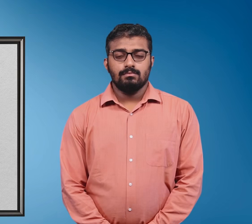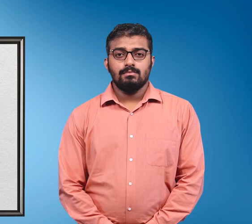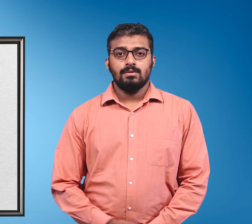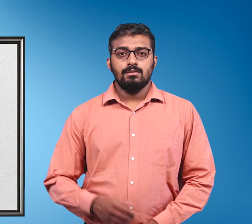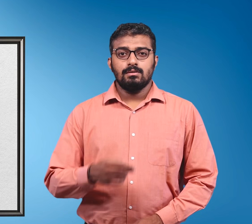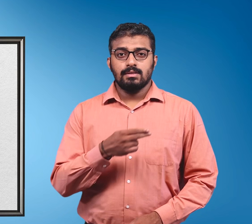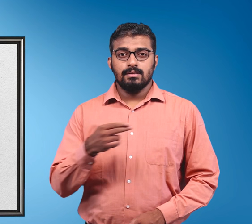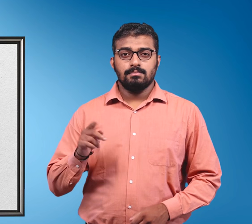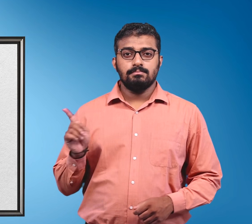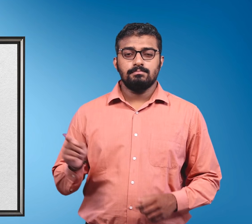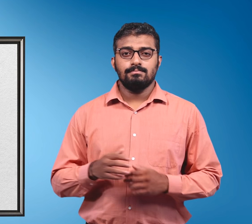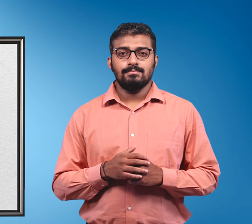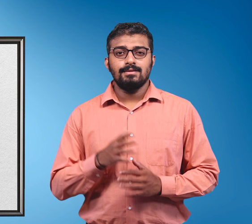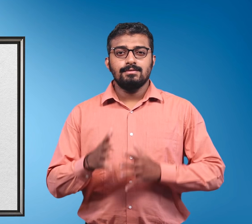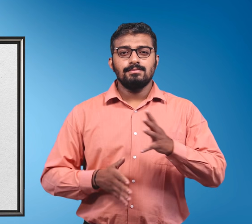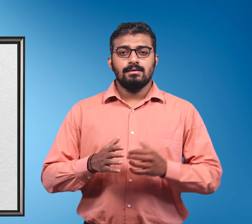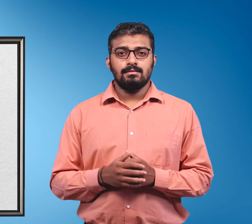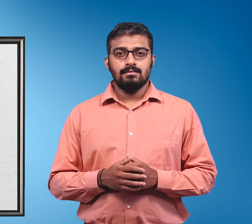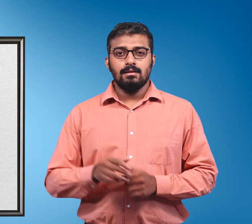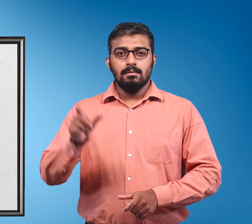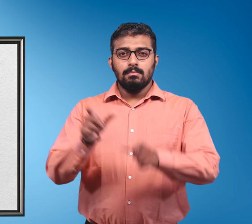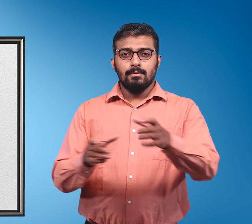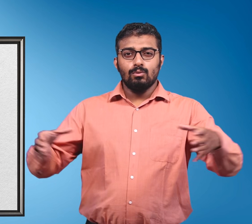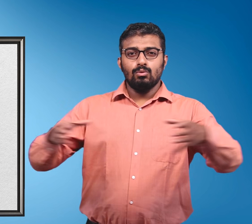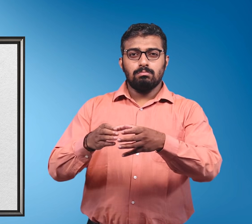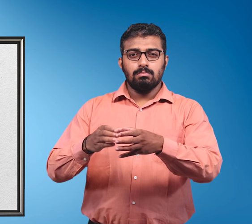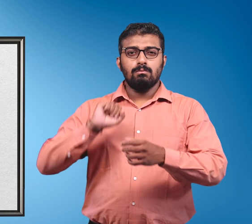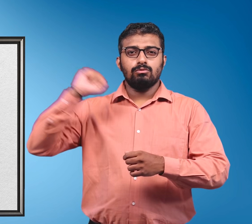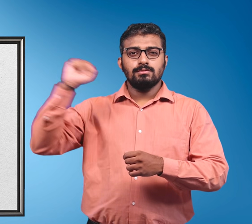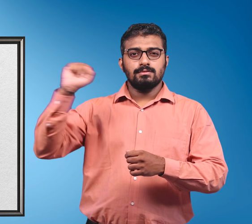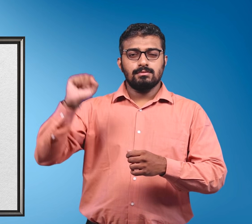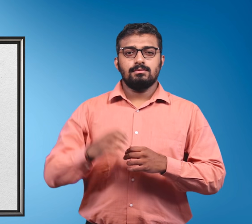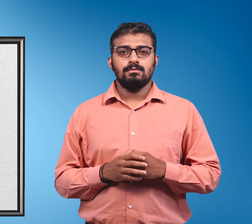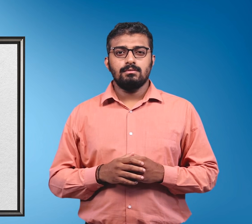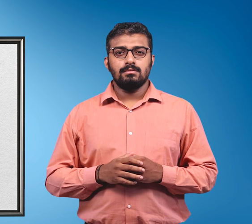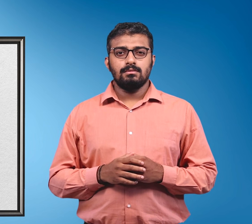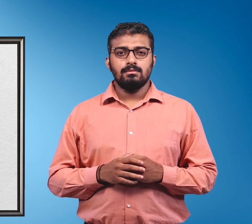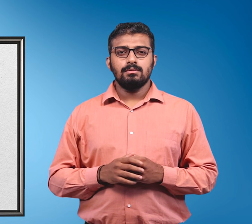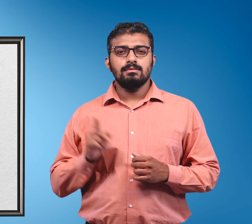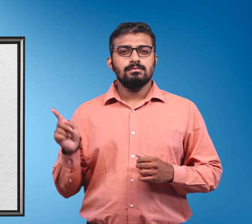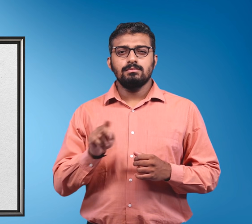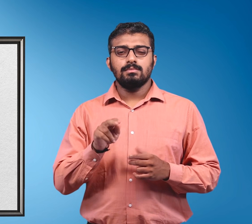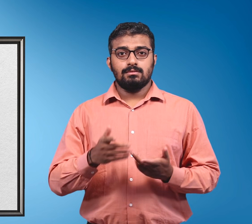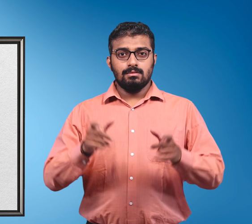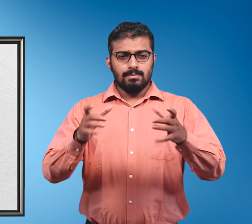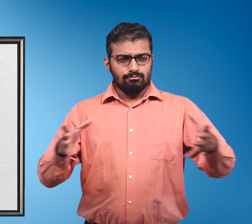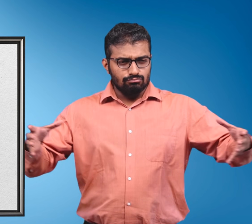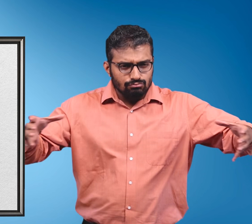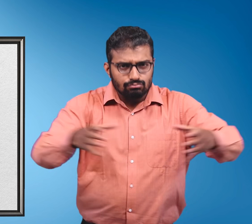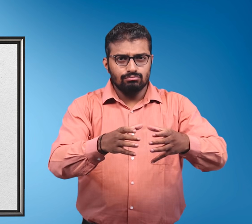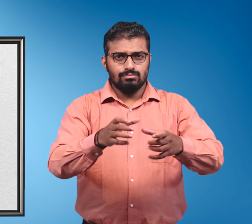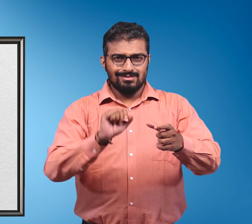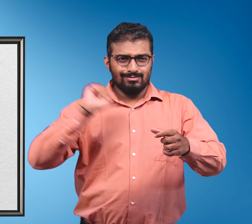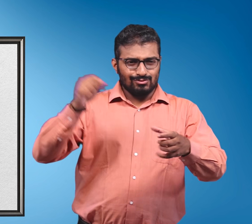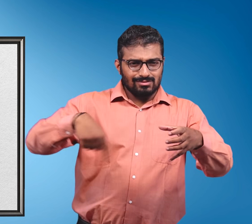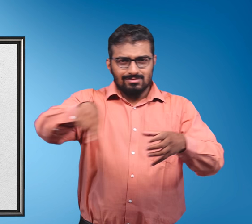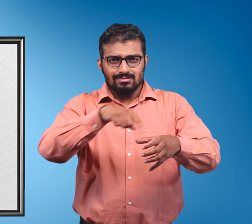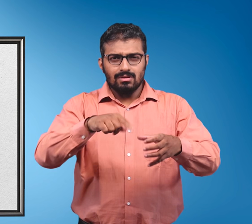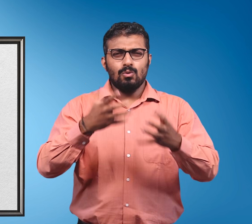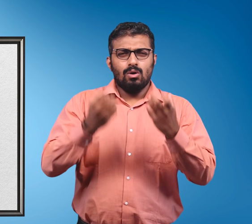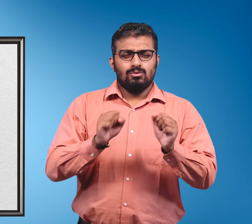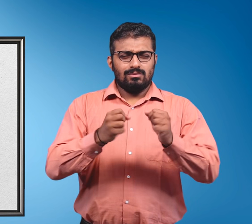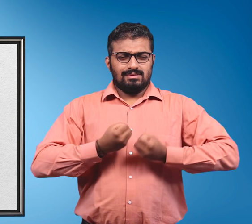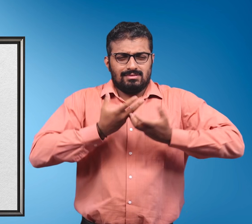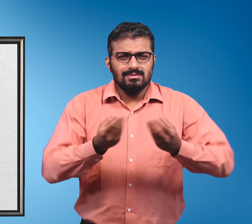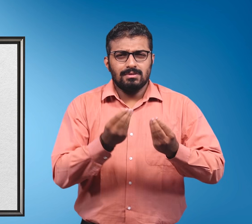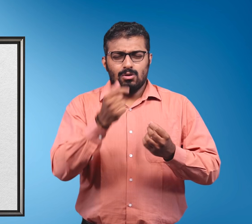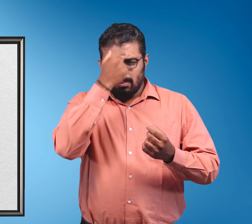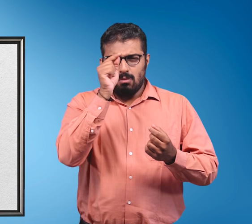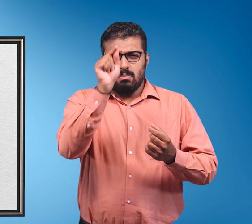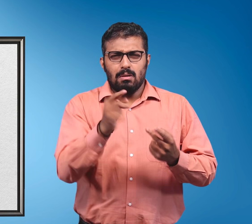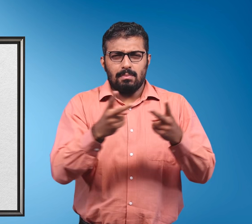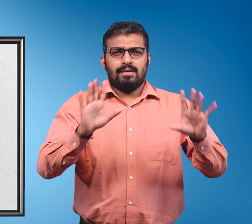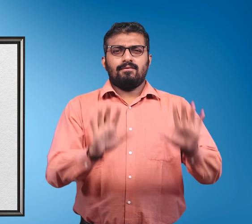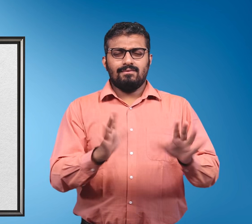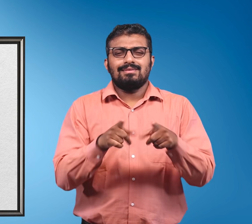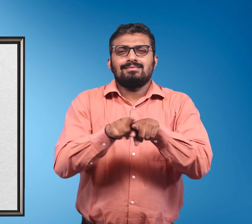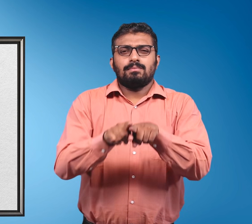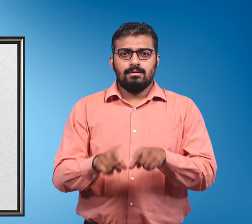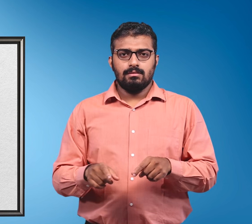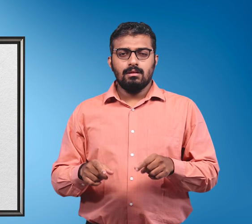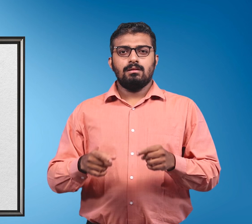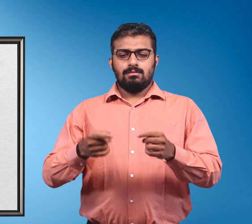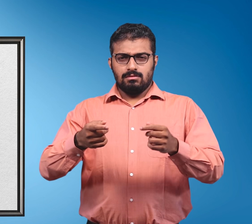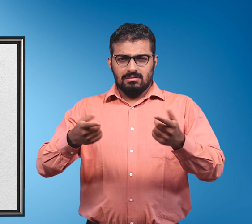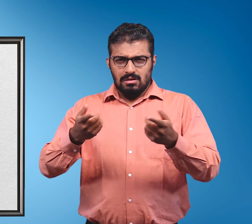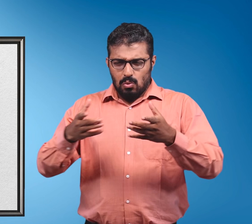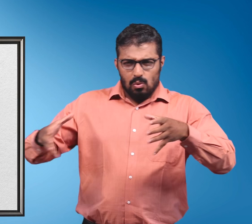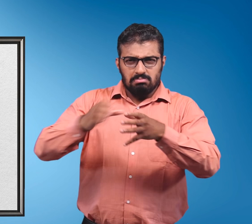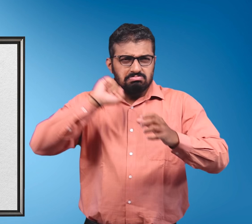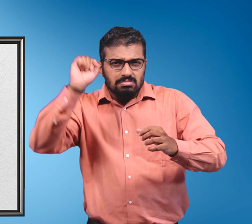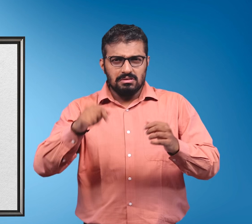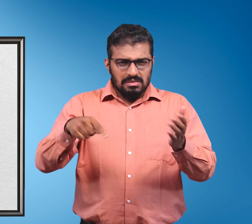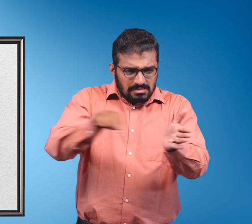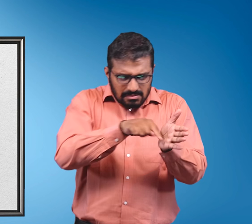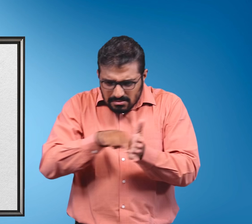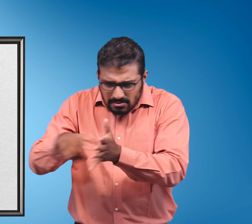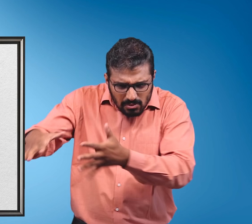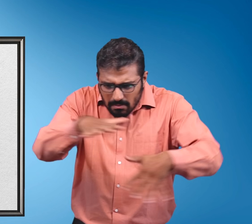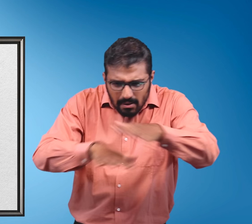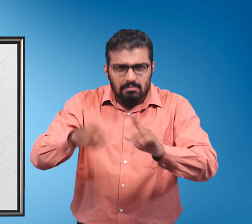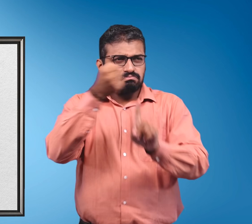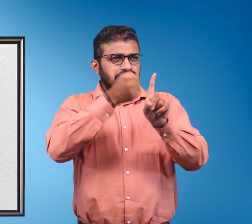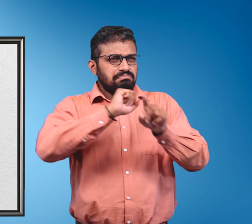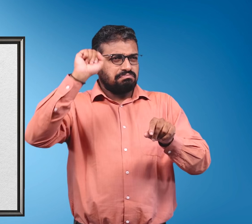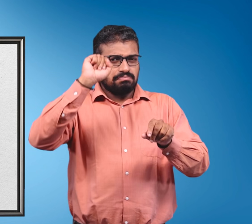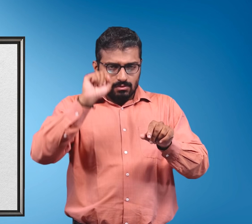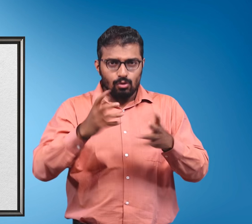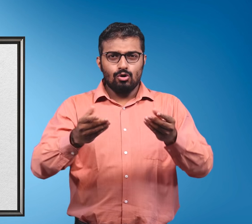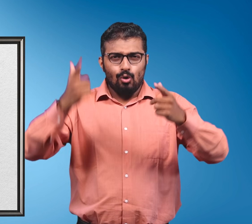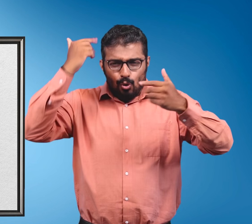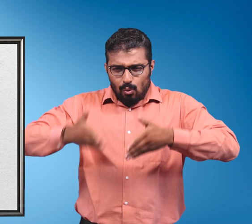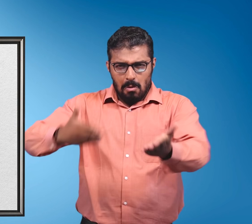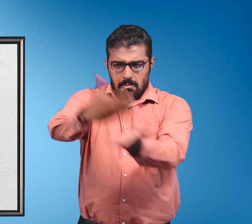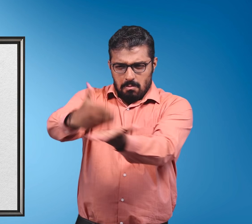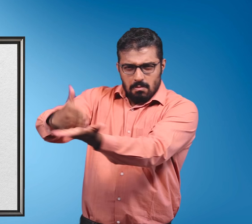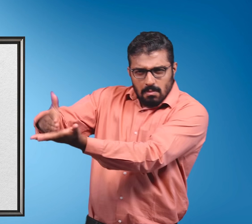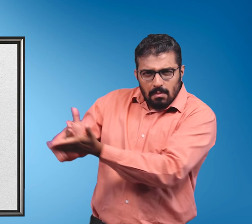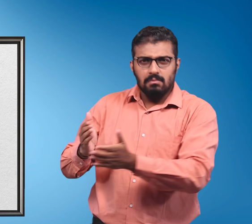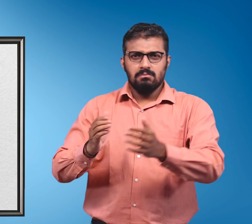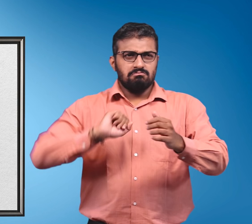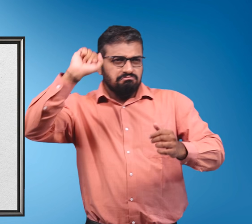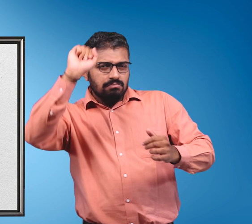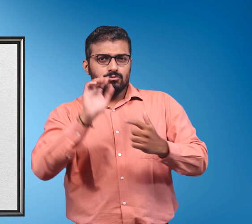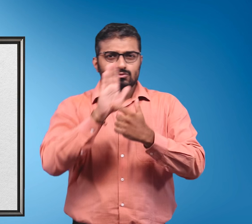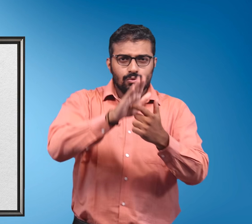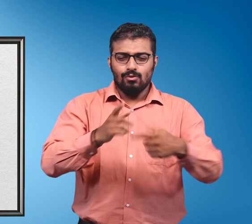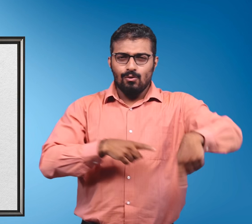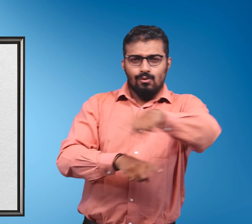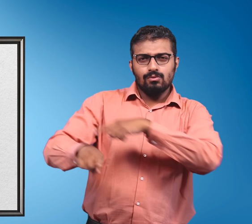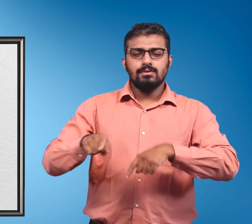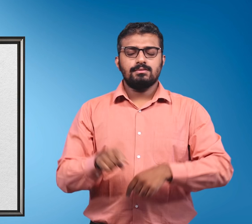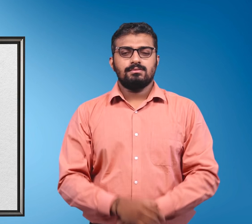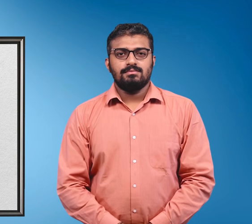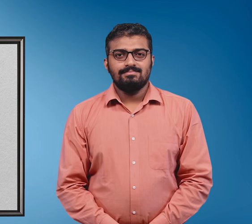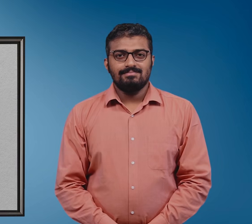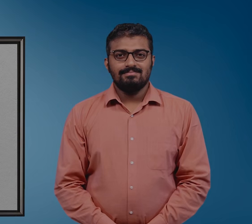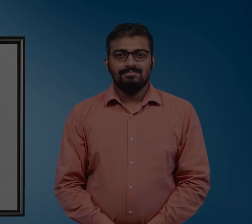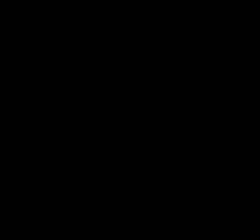Public Protest This sign means public protest. Public protest means a large number of people coming together and openly stating their opposition to some issue. For example, by organising a rally, starting a signature campaign, blocking roads, etc.